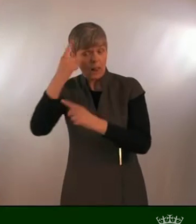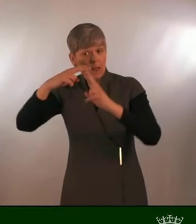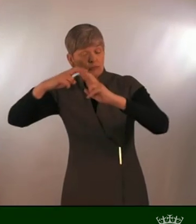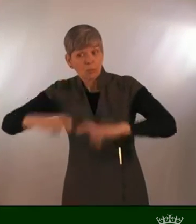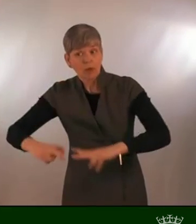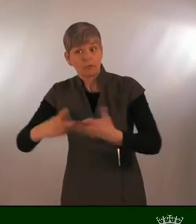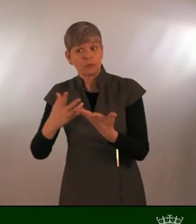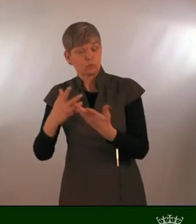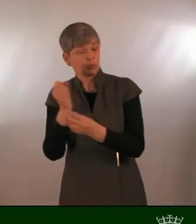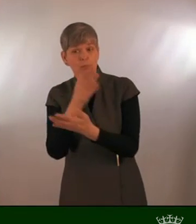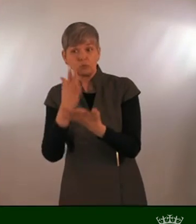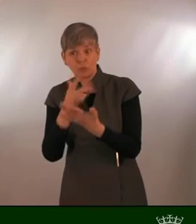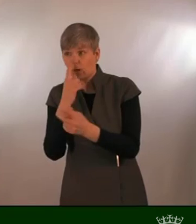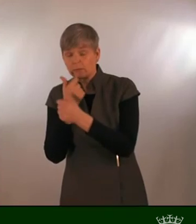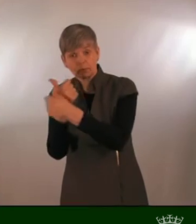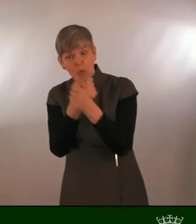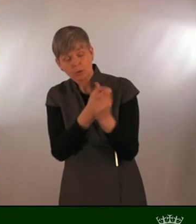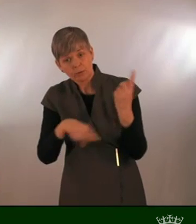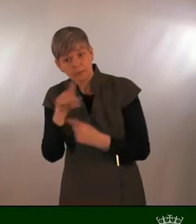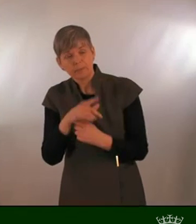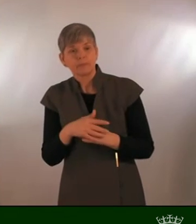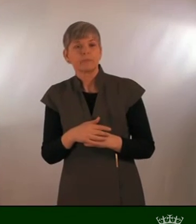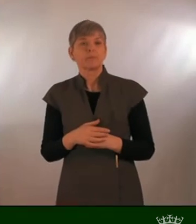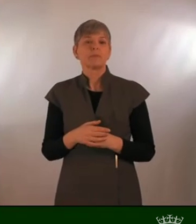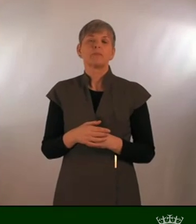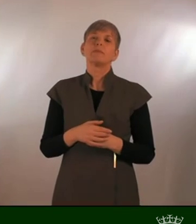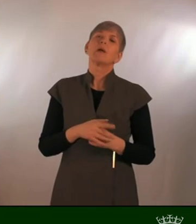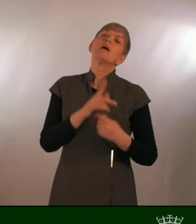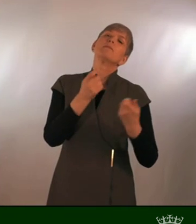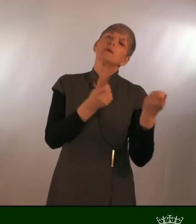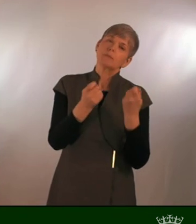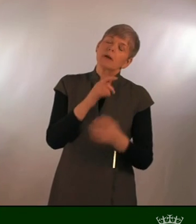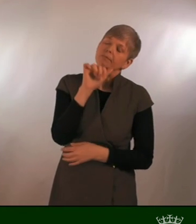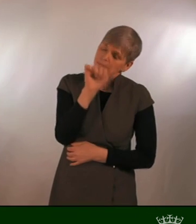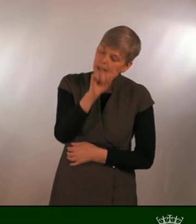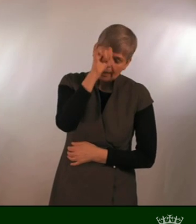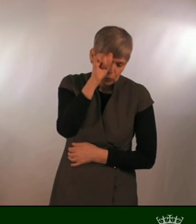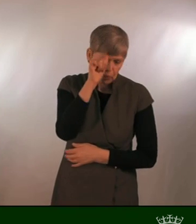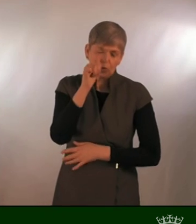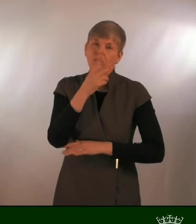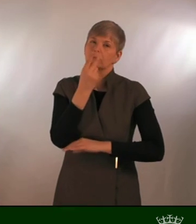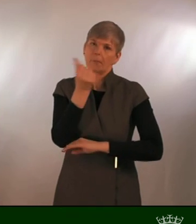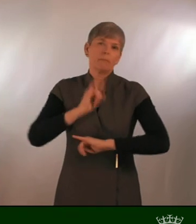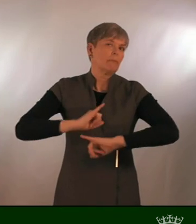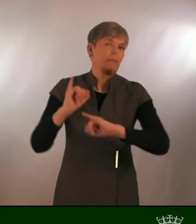There are indeed some very hard cases, and some very tragic outcomes.